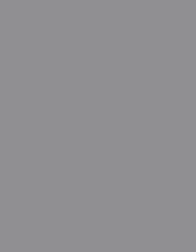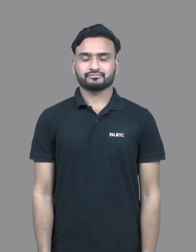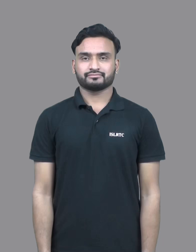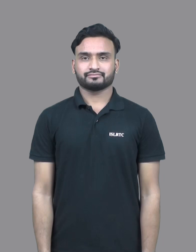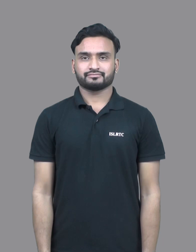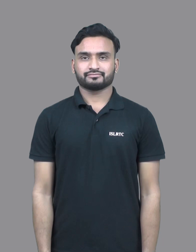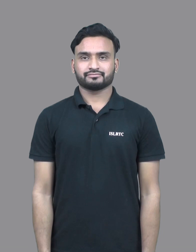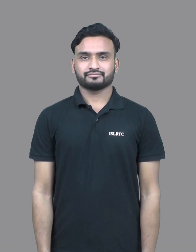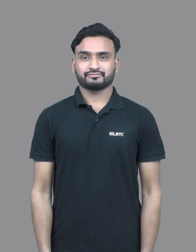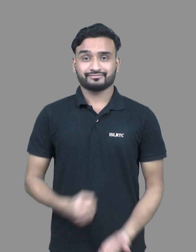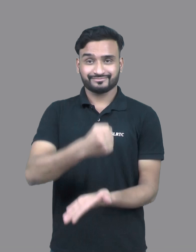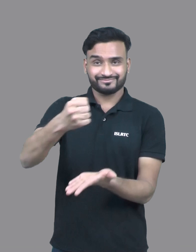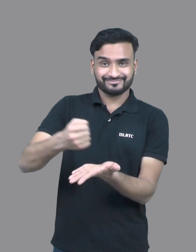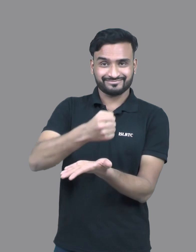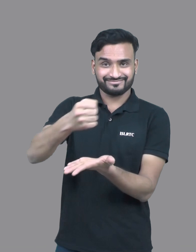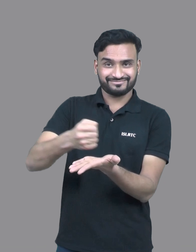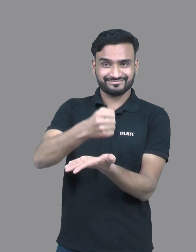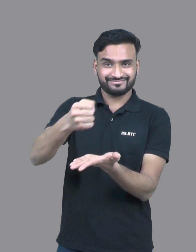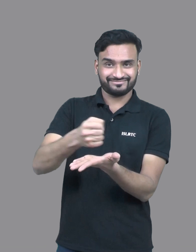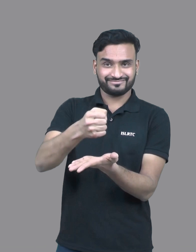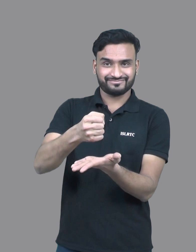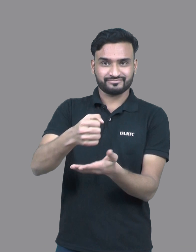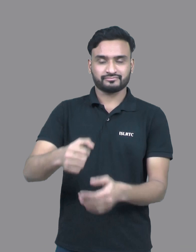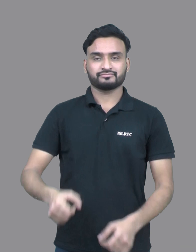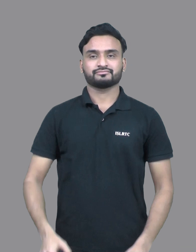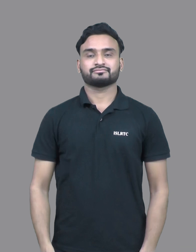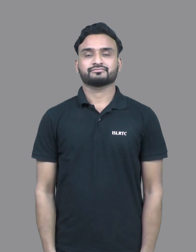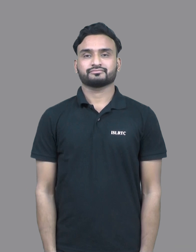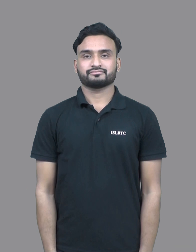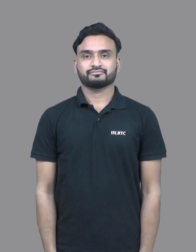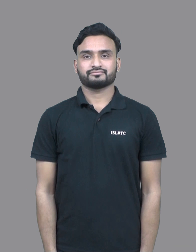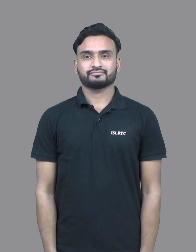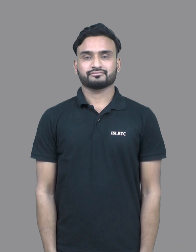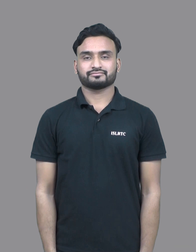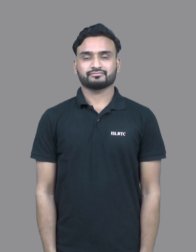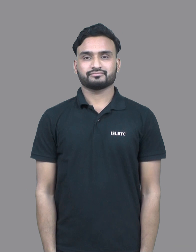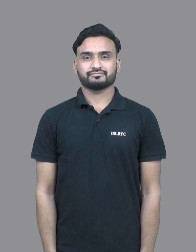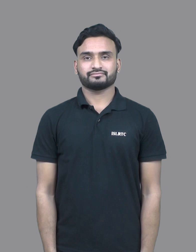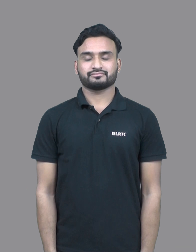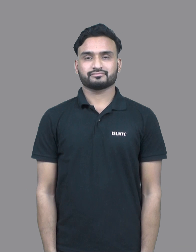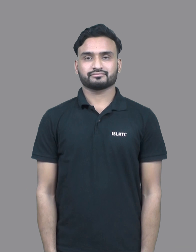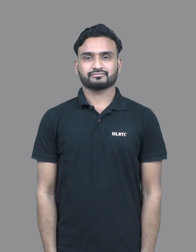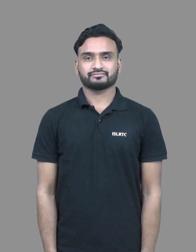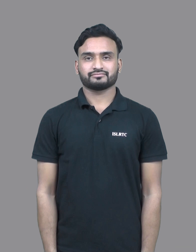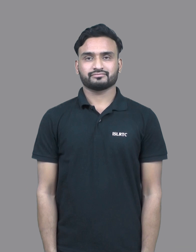Jalebi